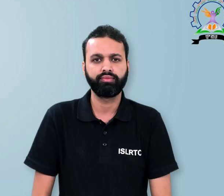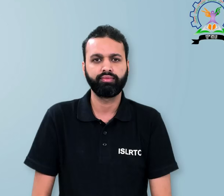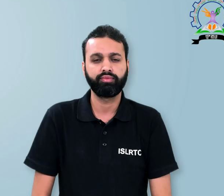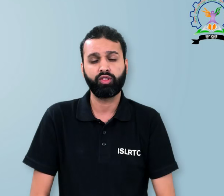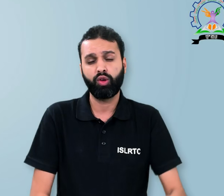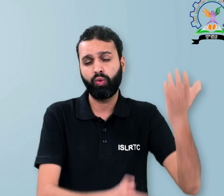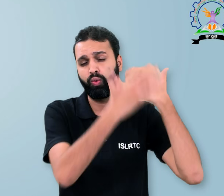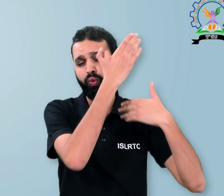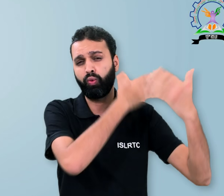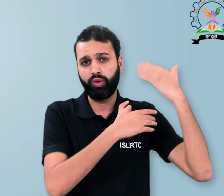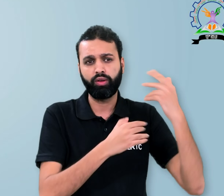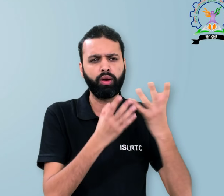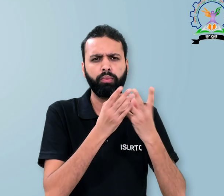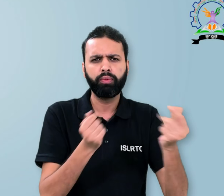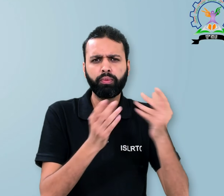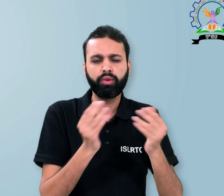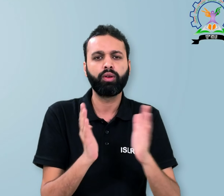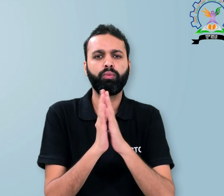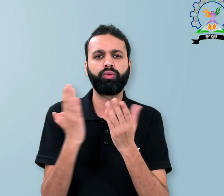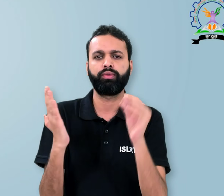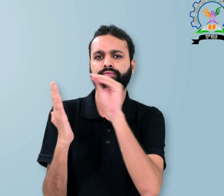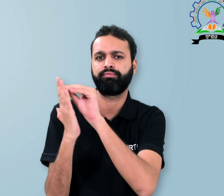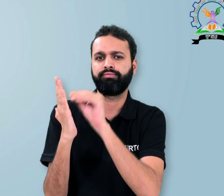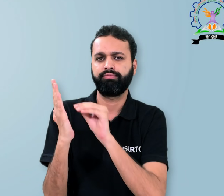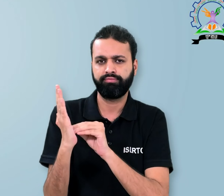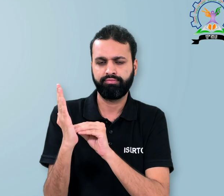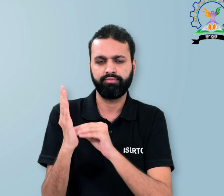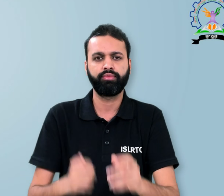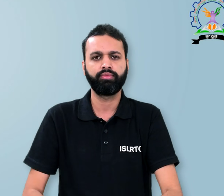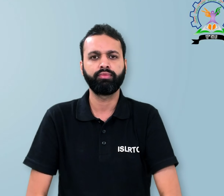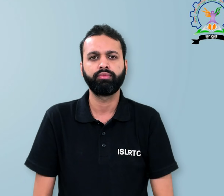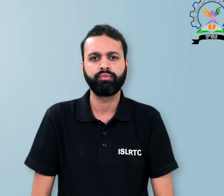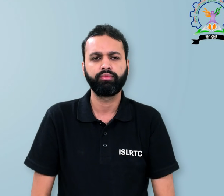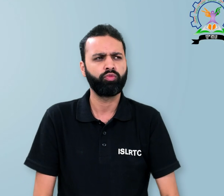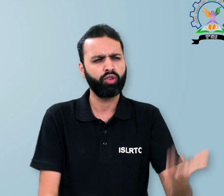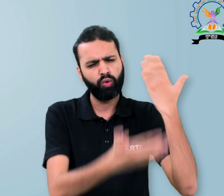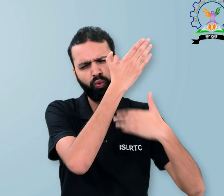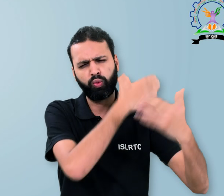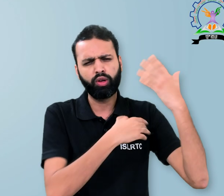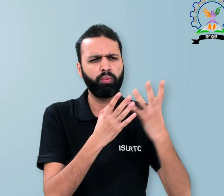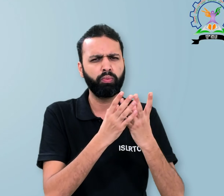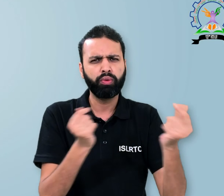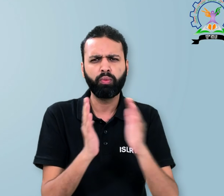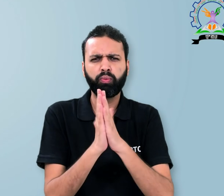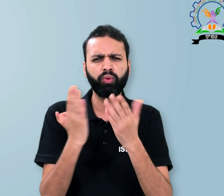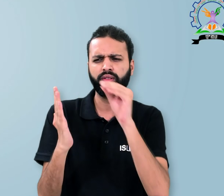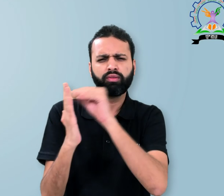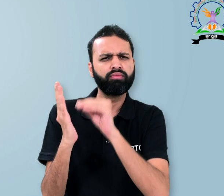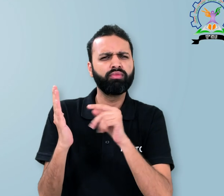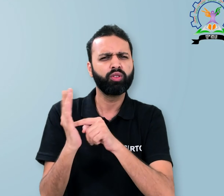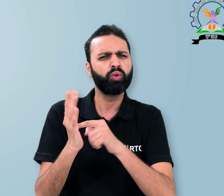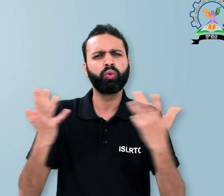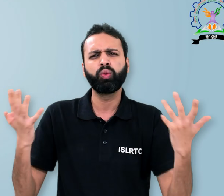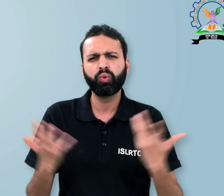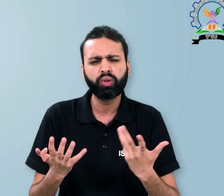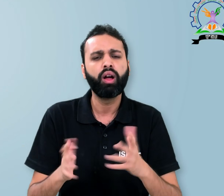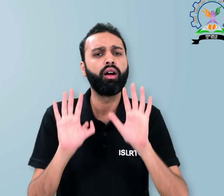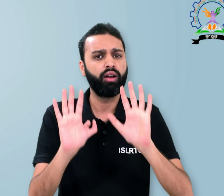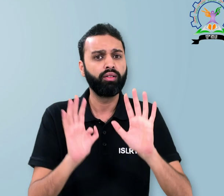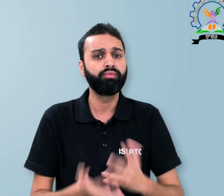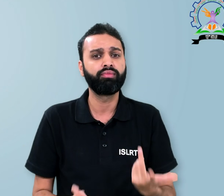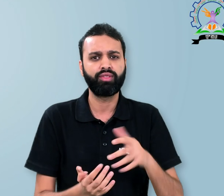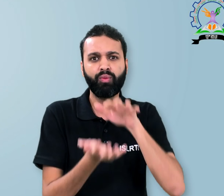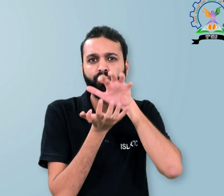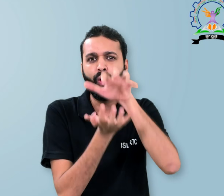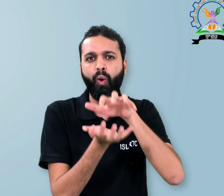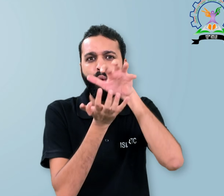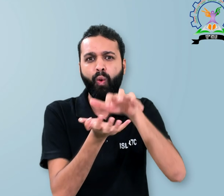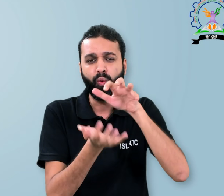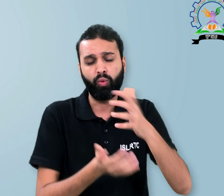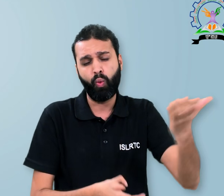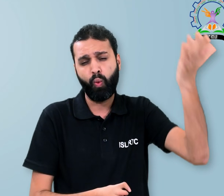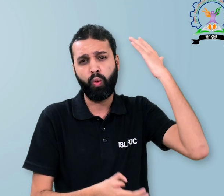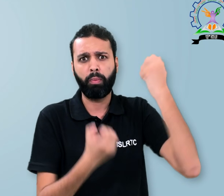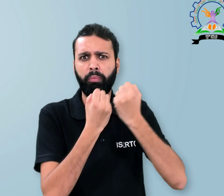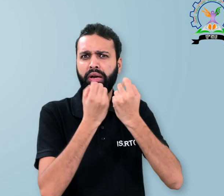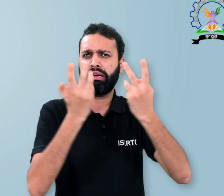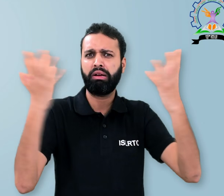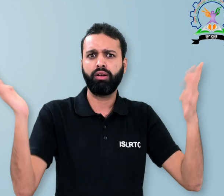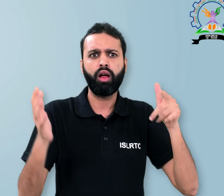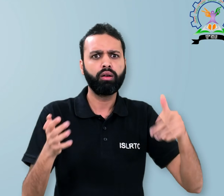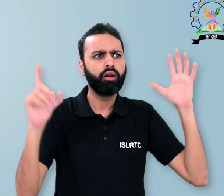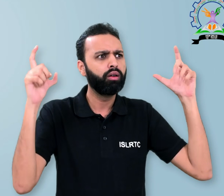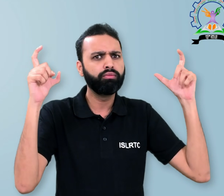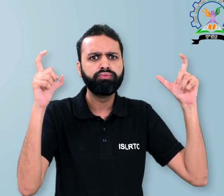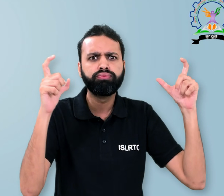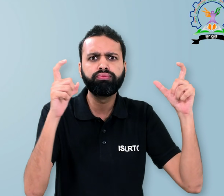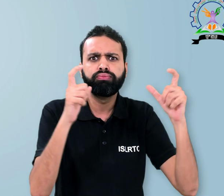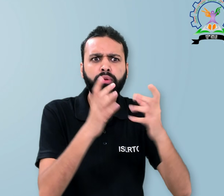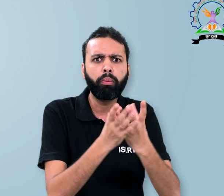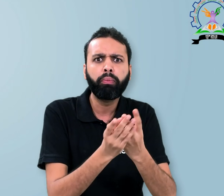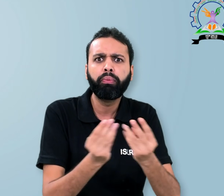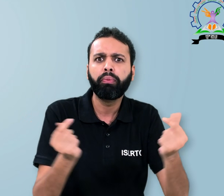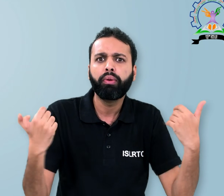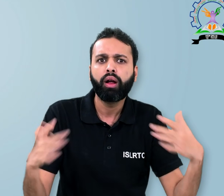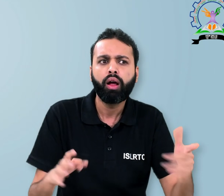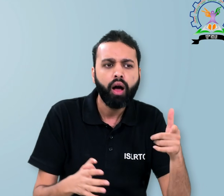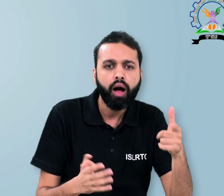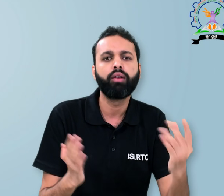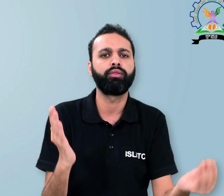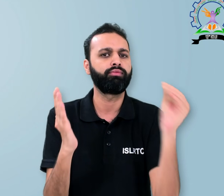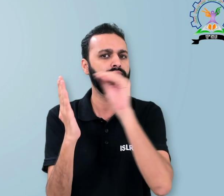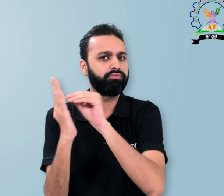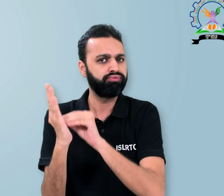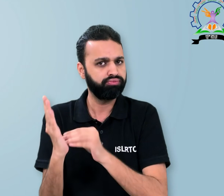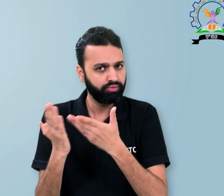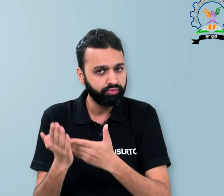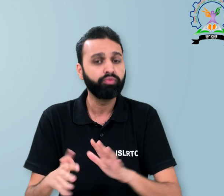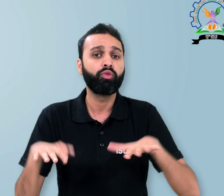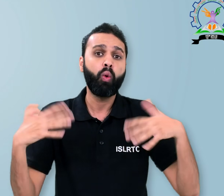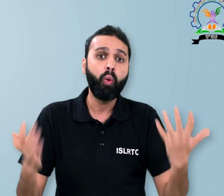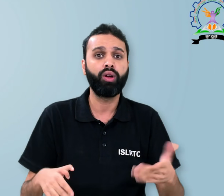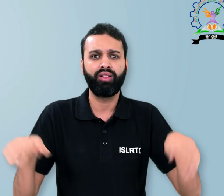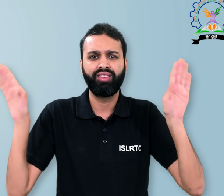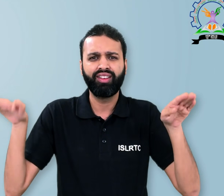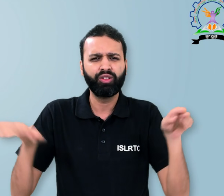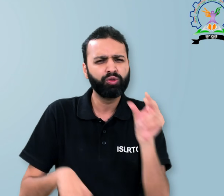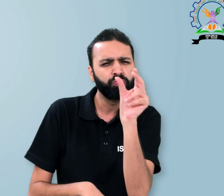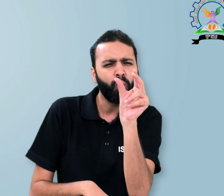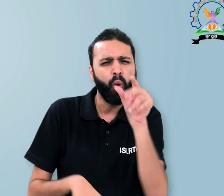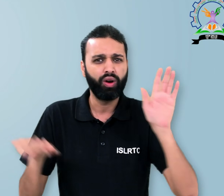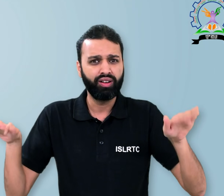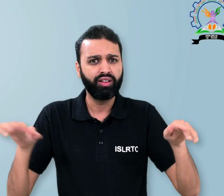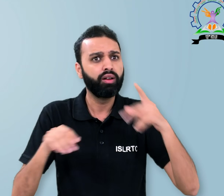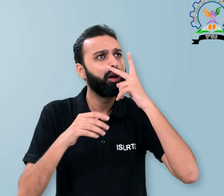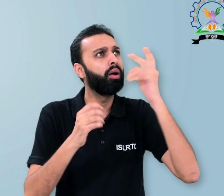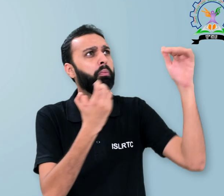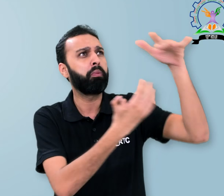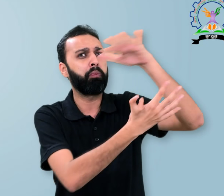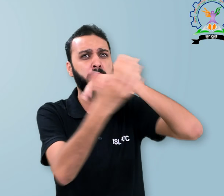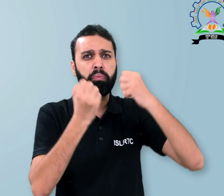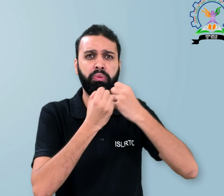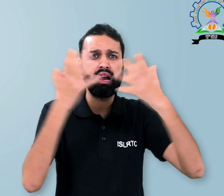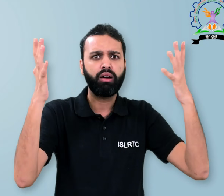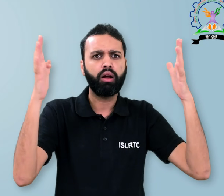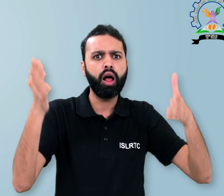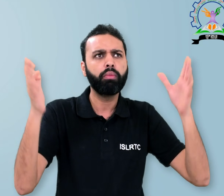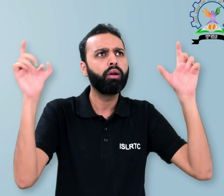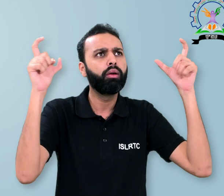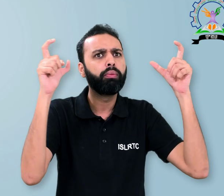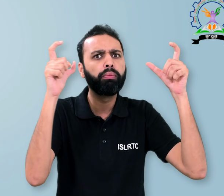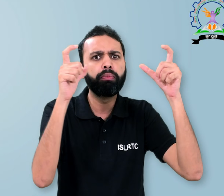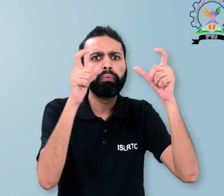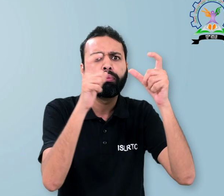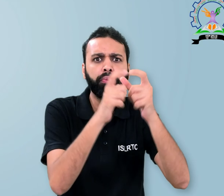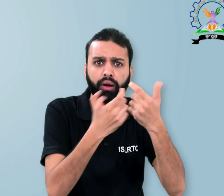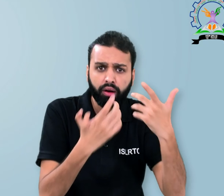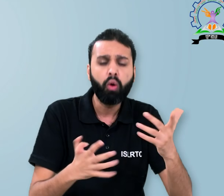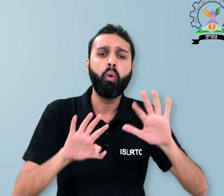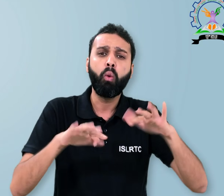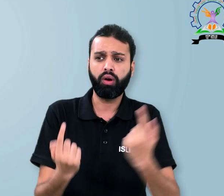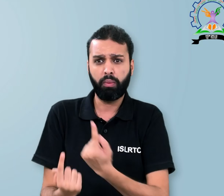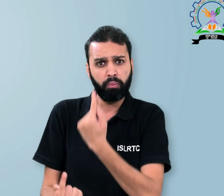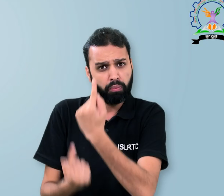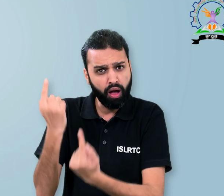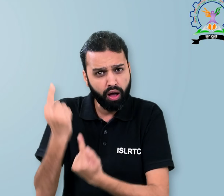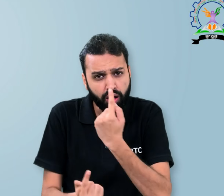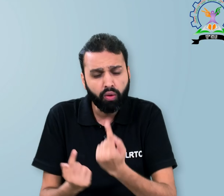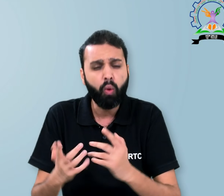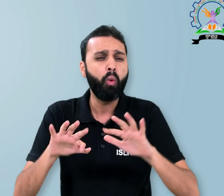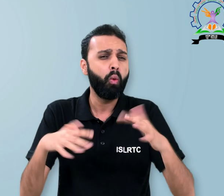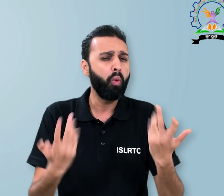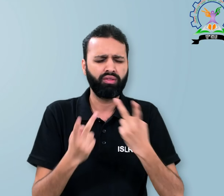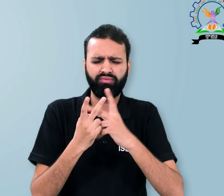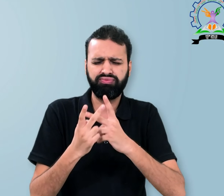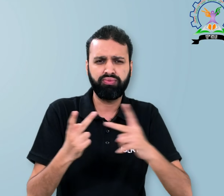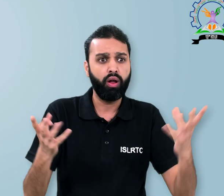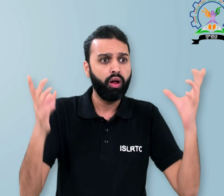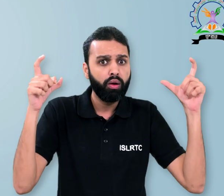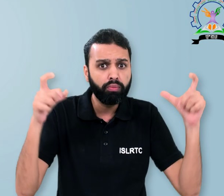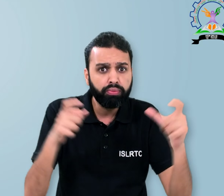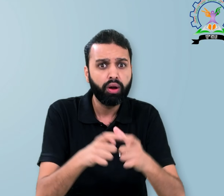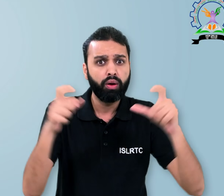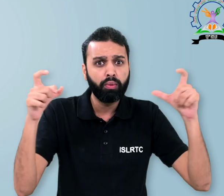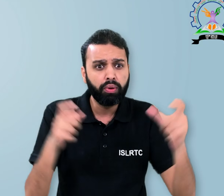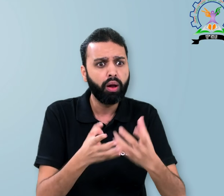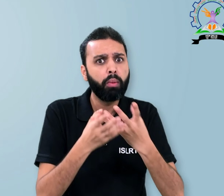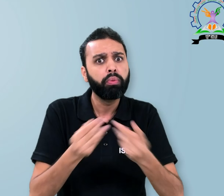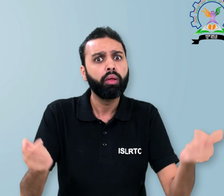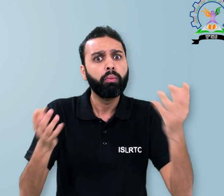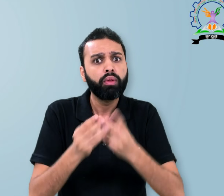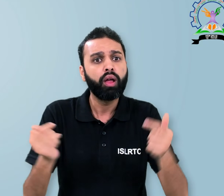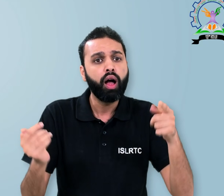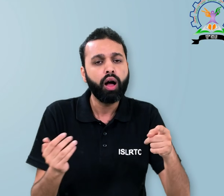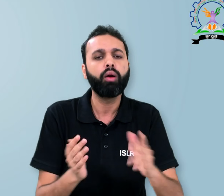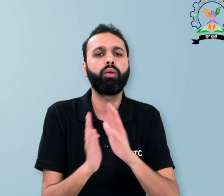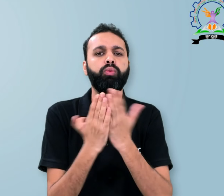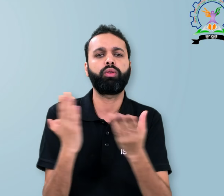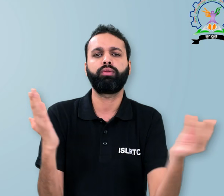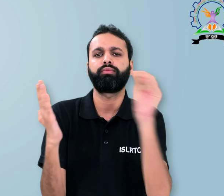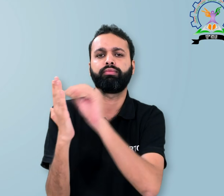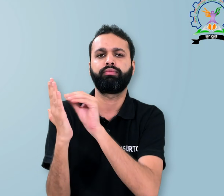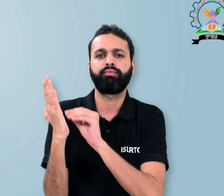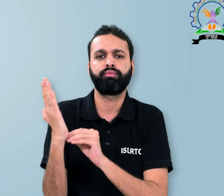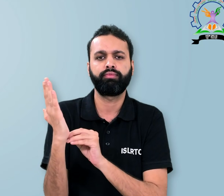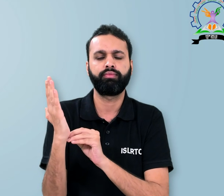Red Data Book The Red Data Book is a document created for documenting and recording rare and endangered species of plants, animals, fungi, and also some local species of a particular state or country.